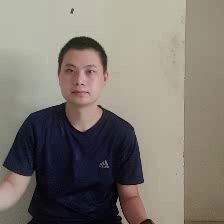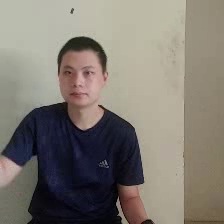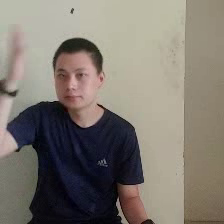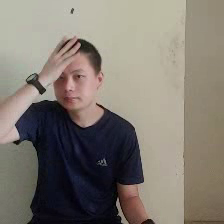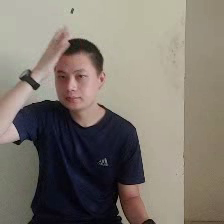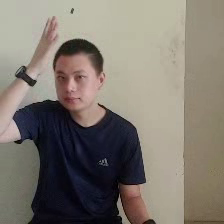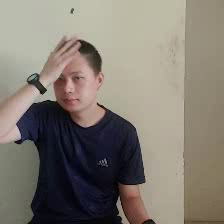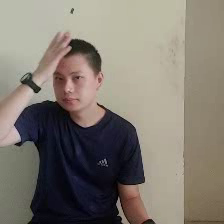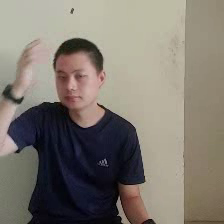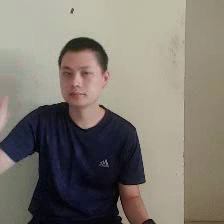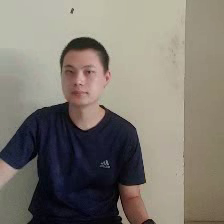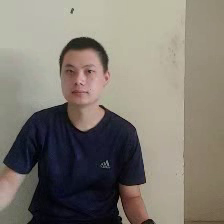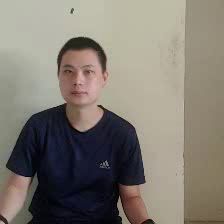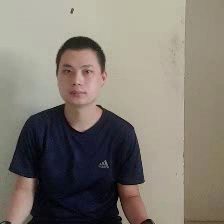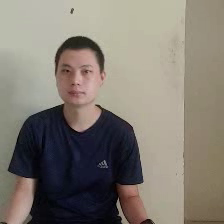Biết